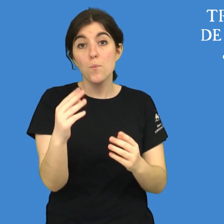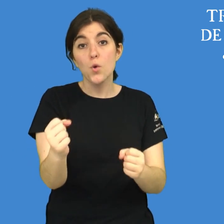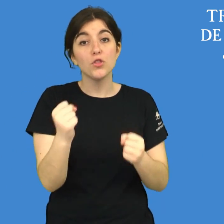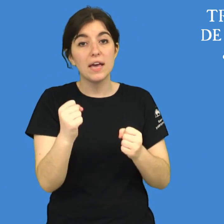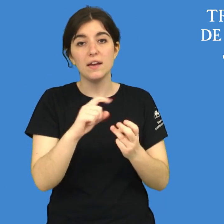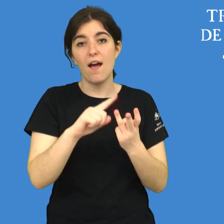fuerte